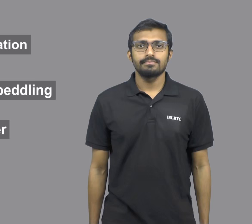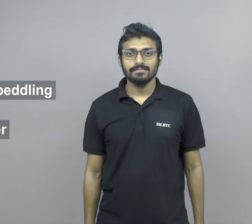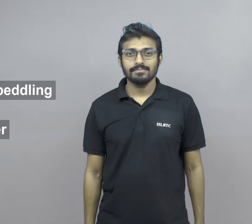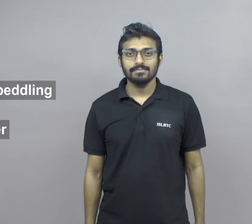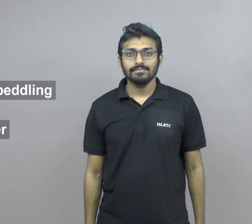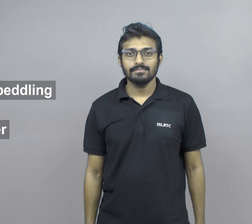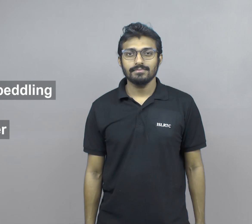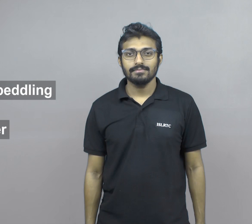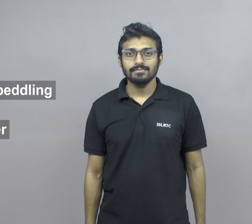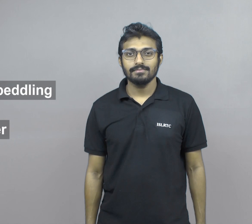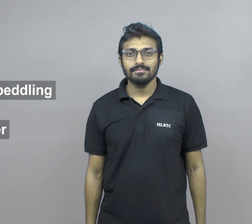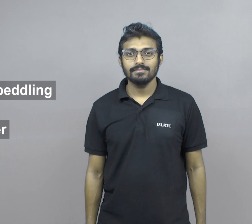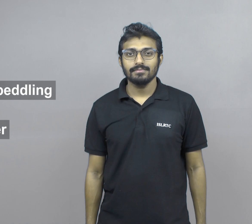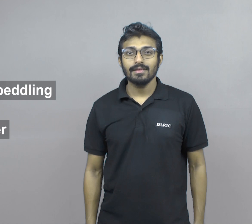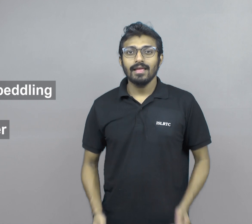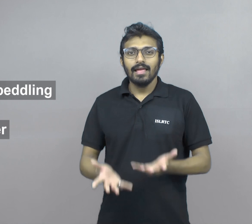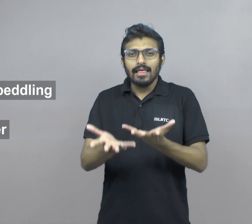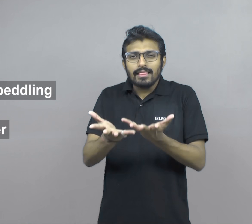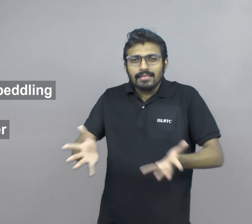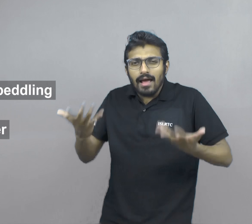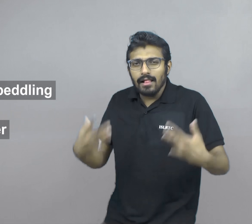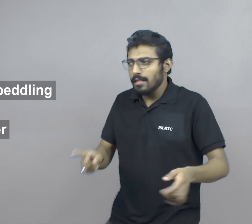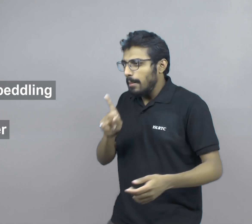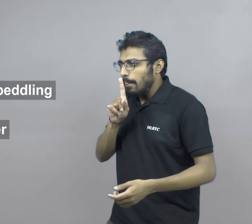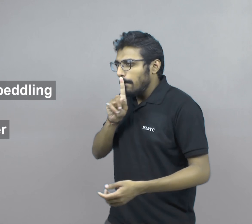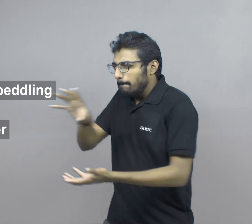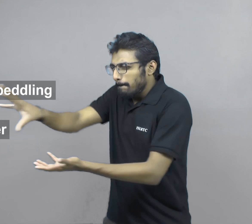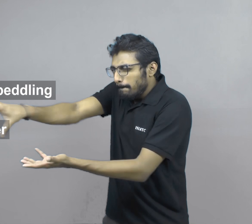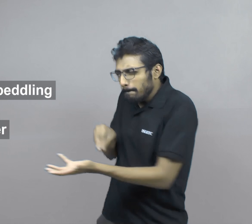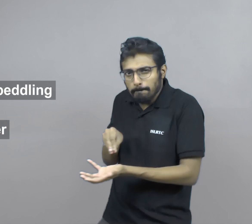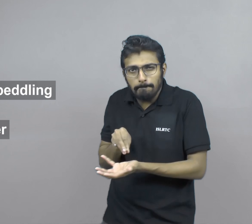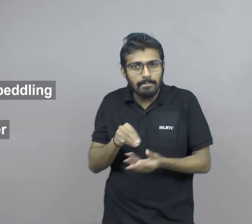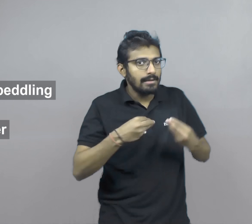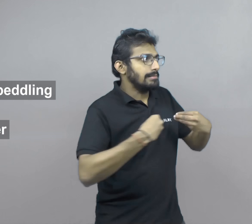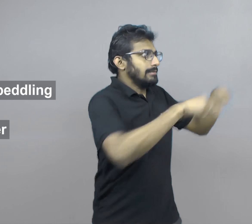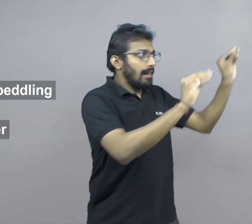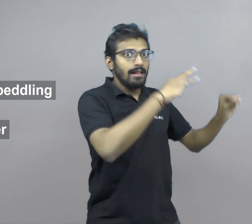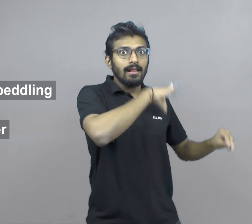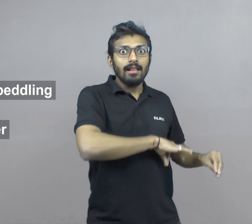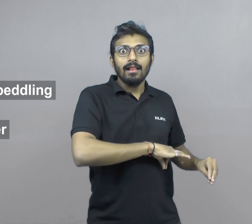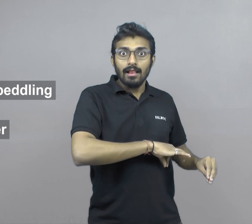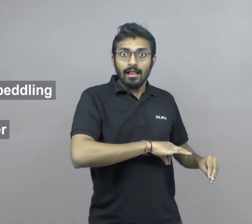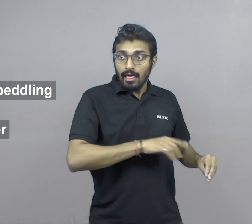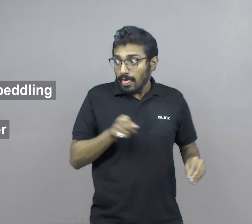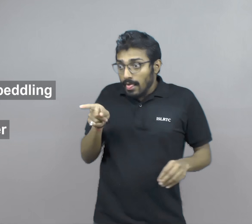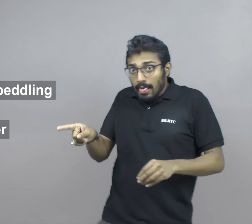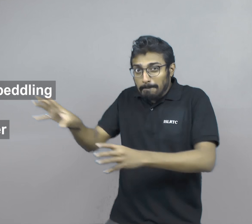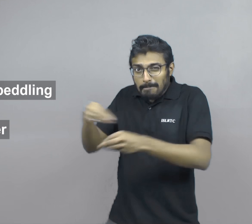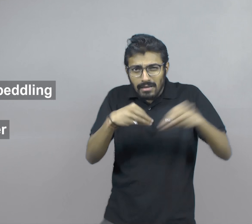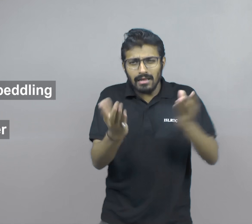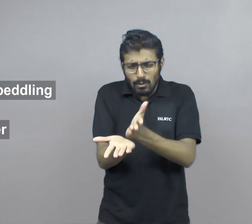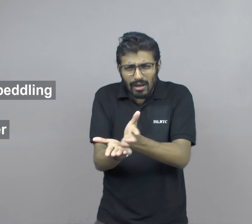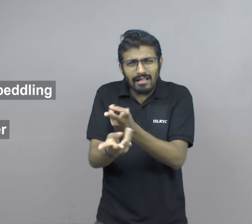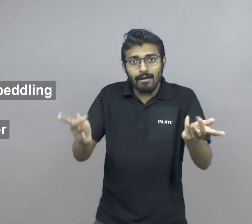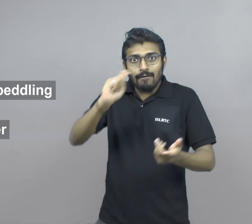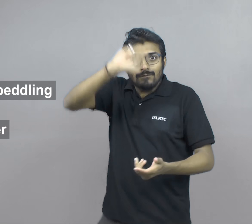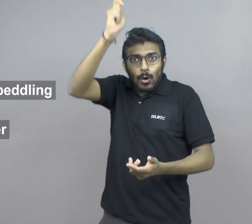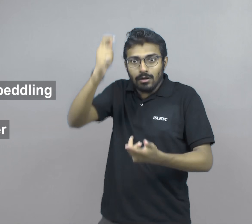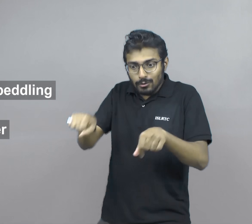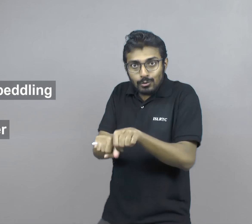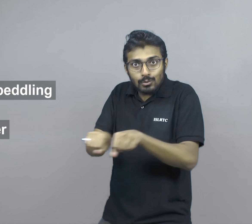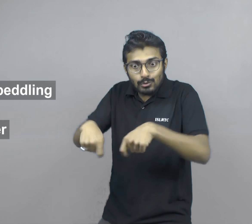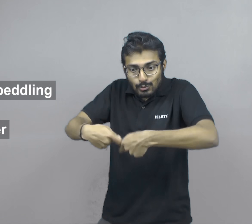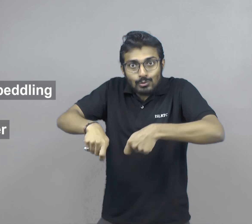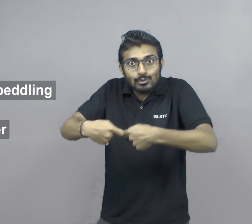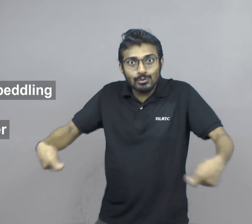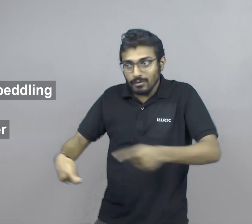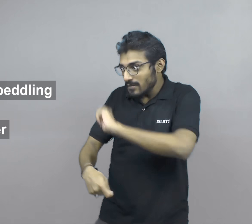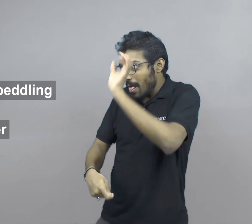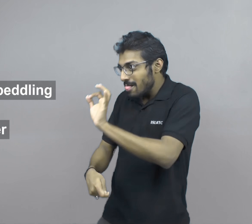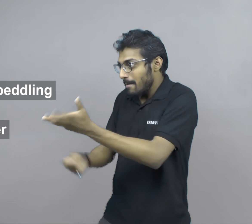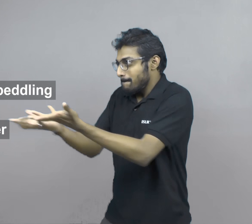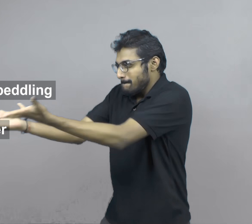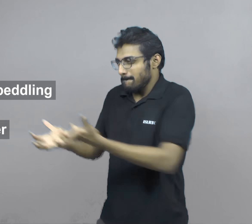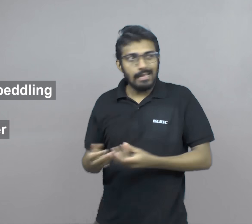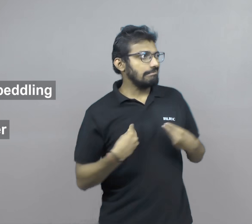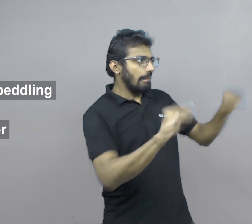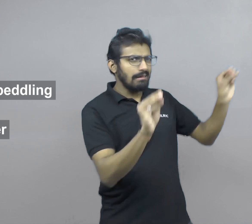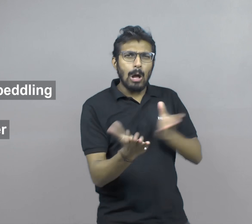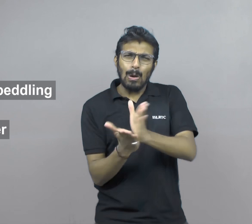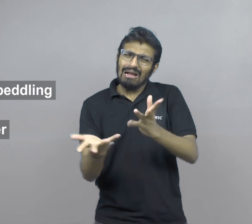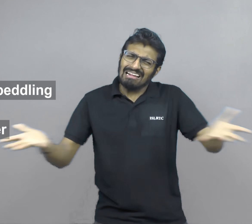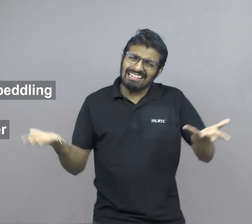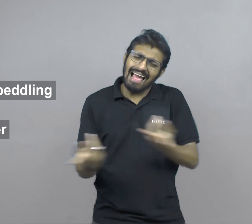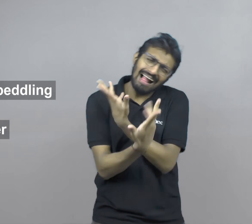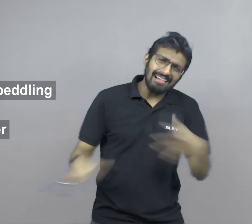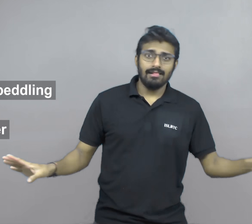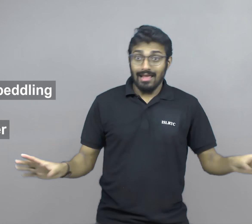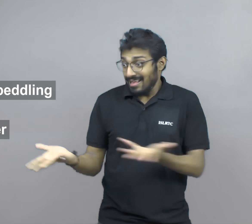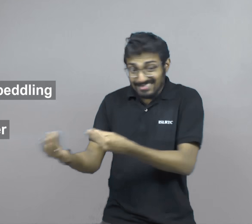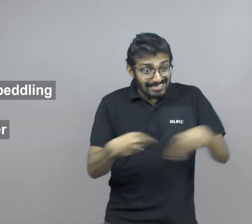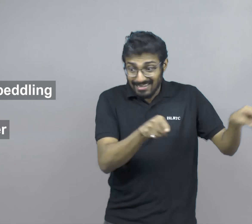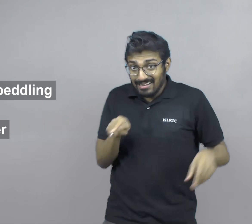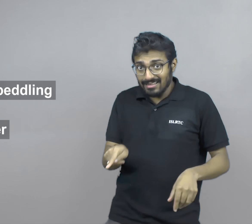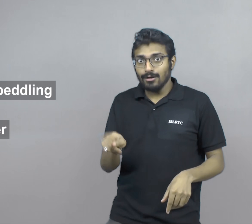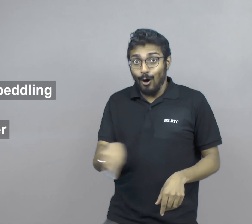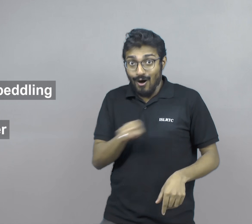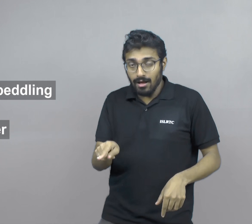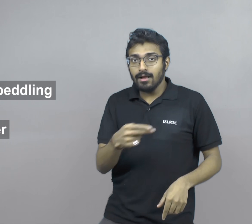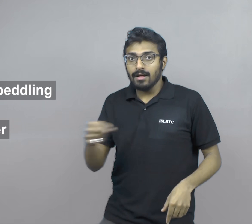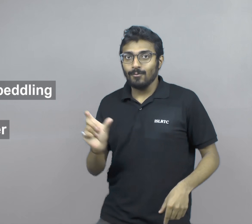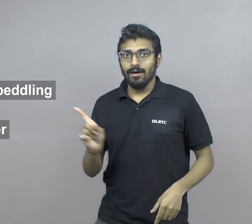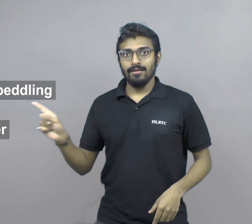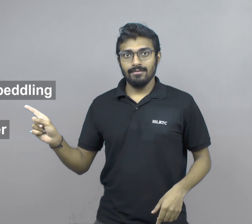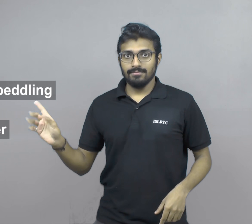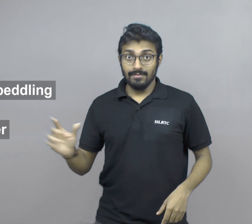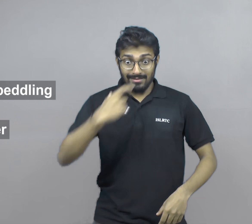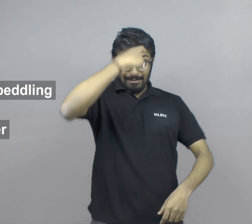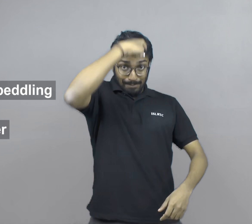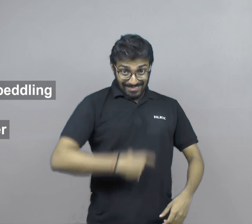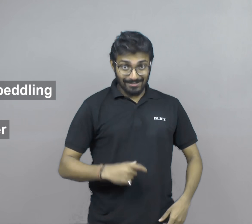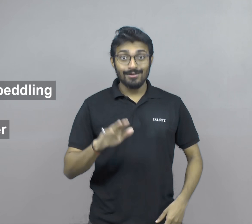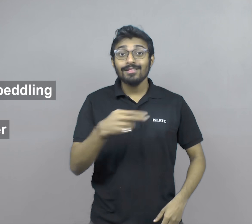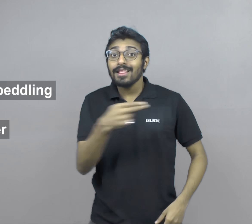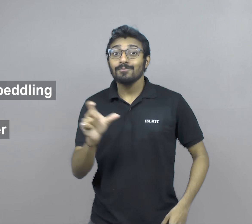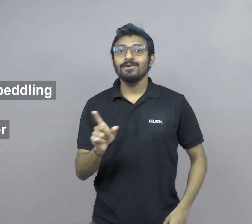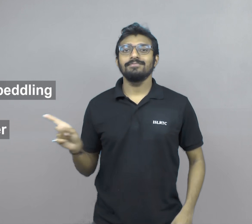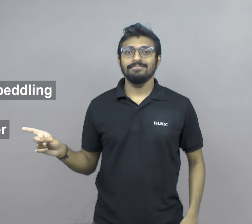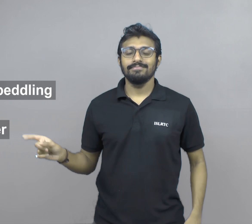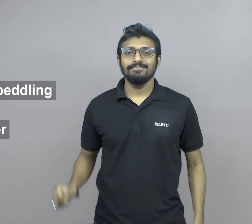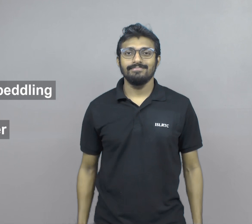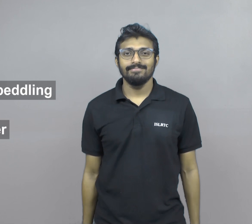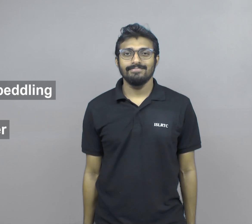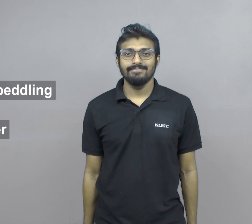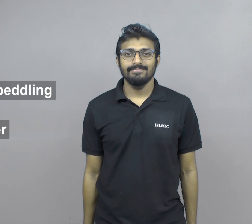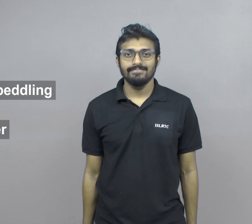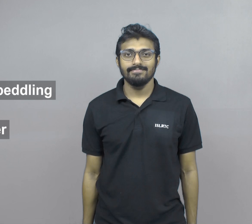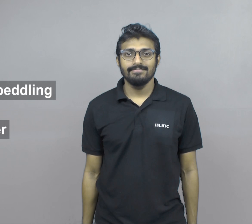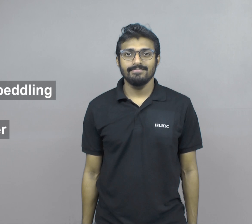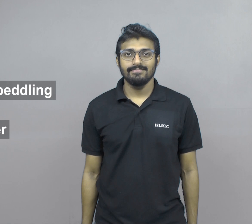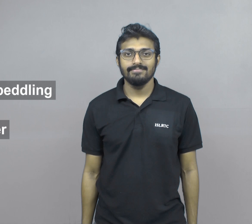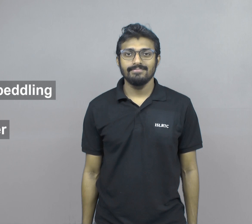Peddling Peddler